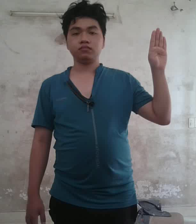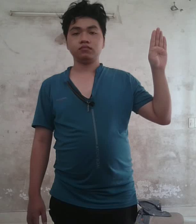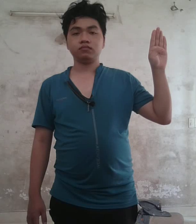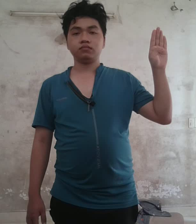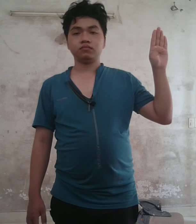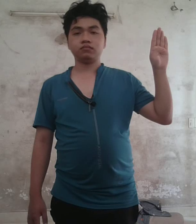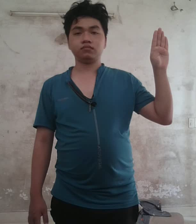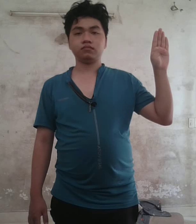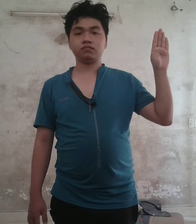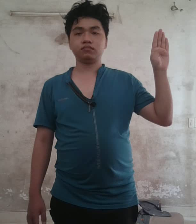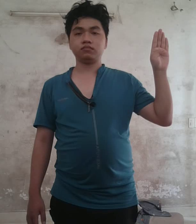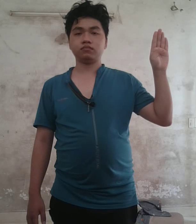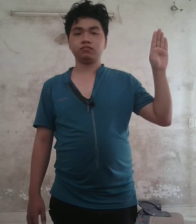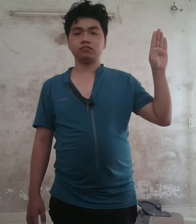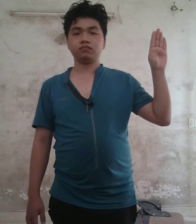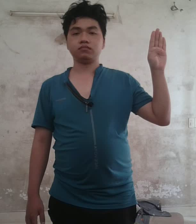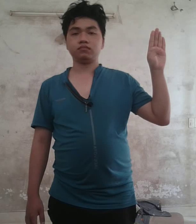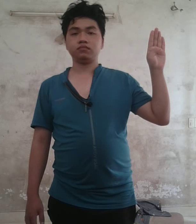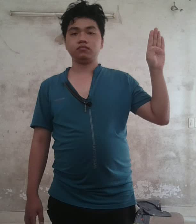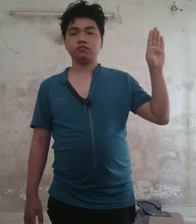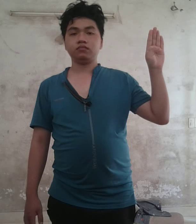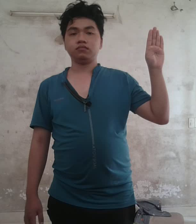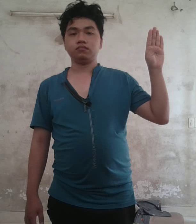b